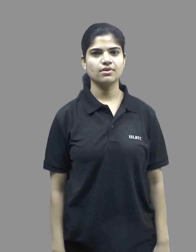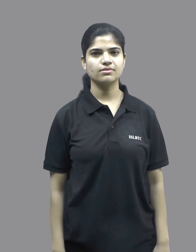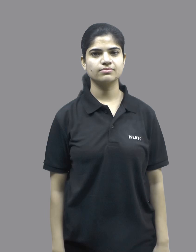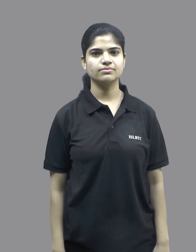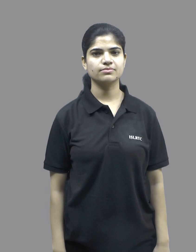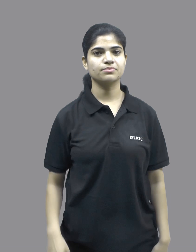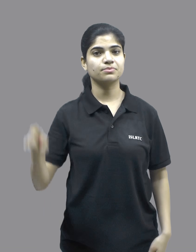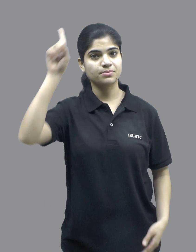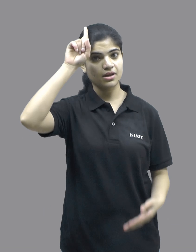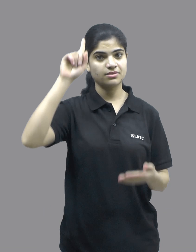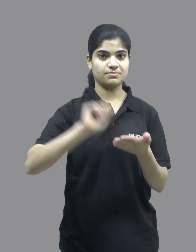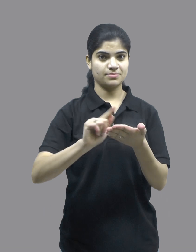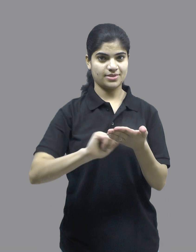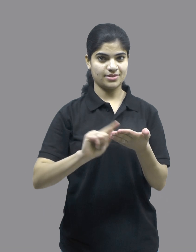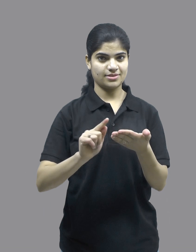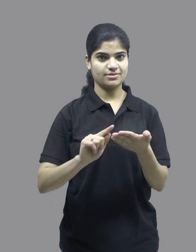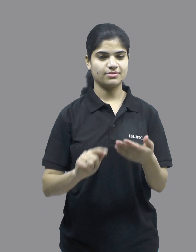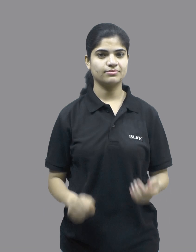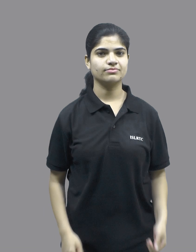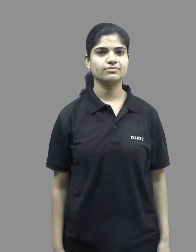Pencil